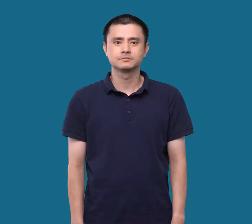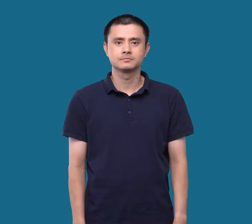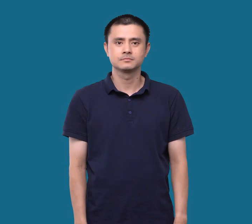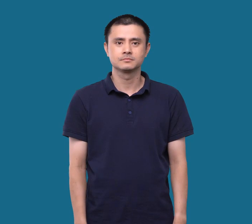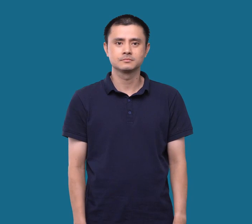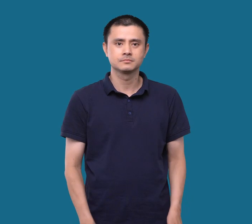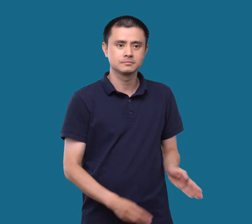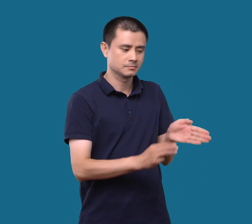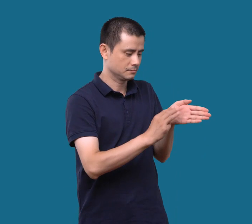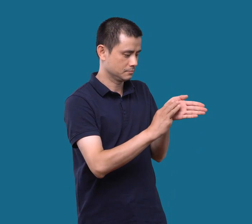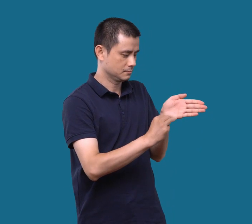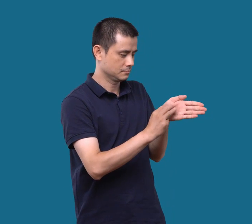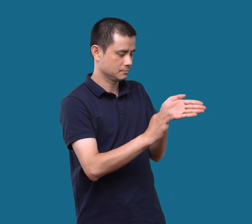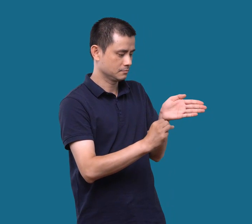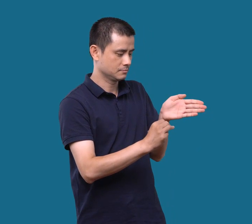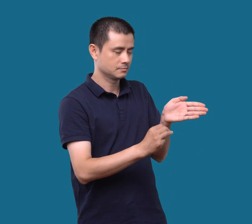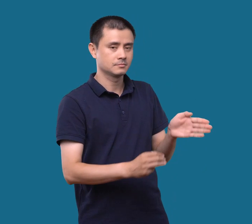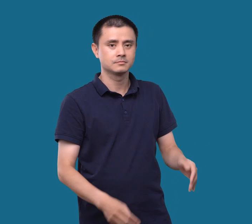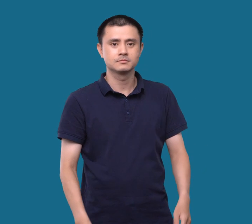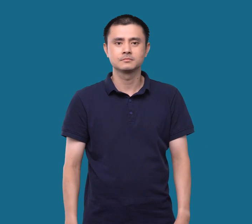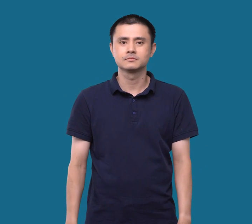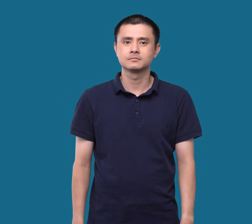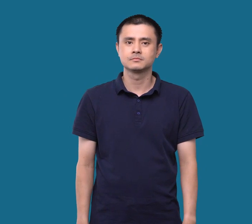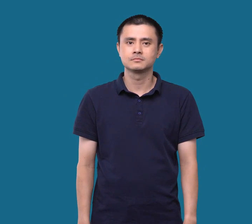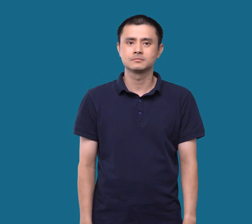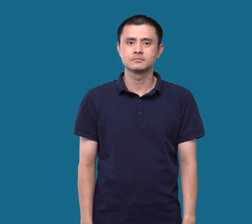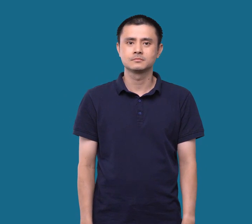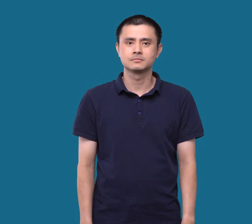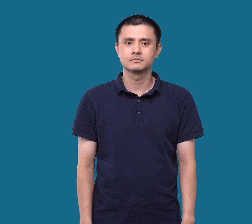mã vạch